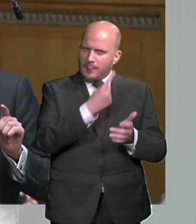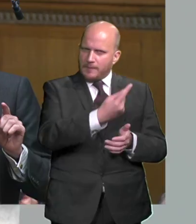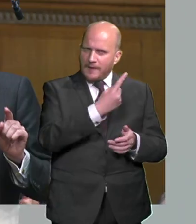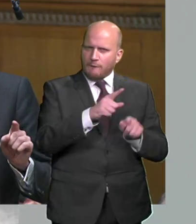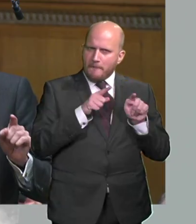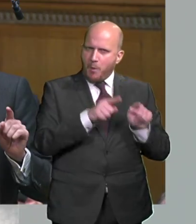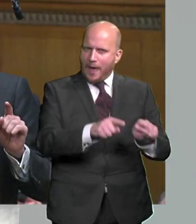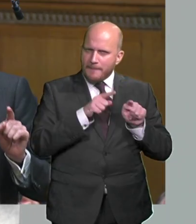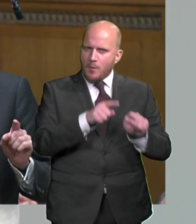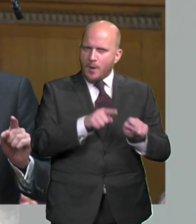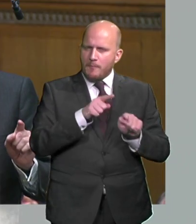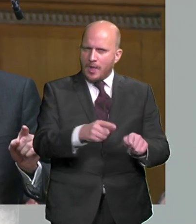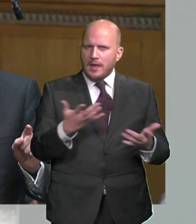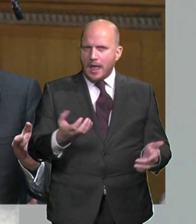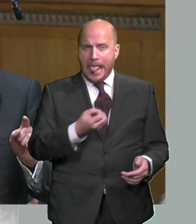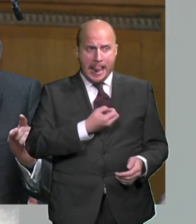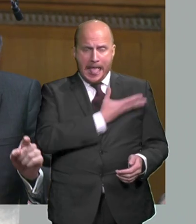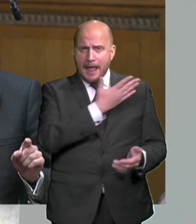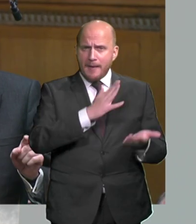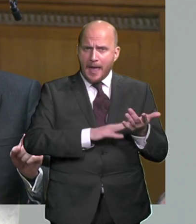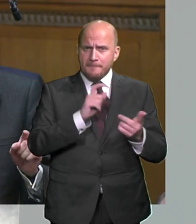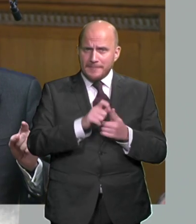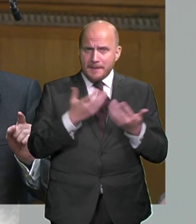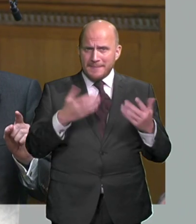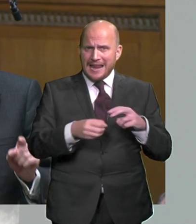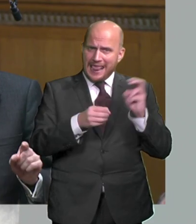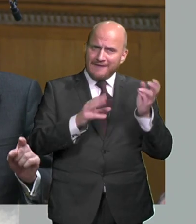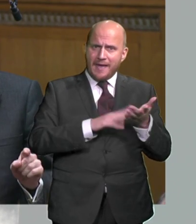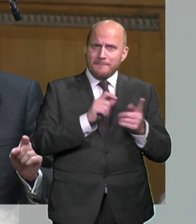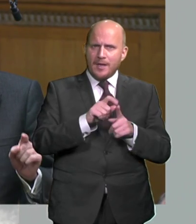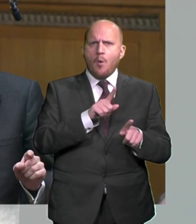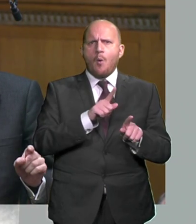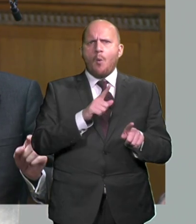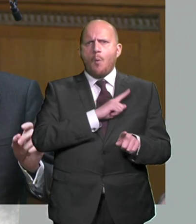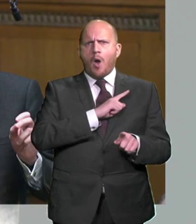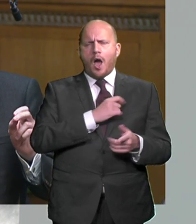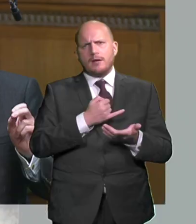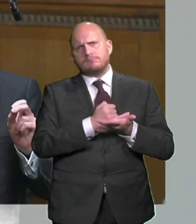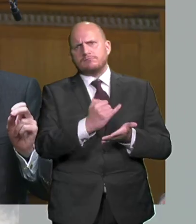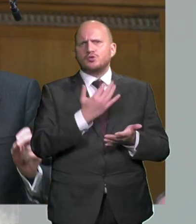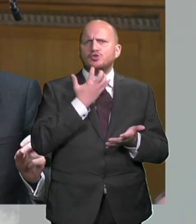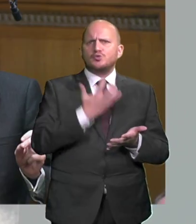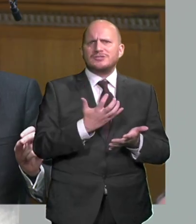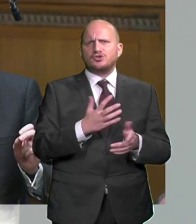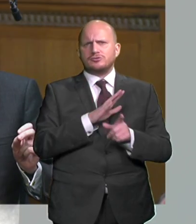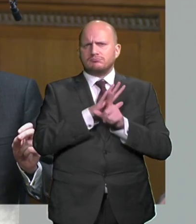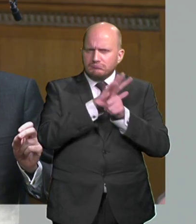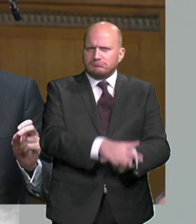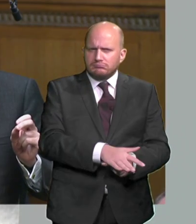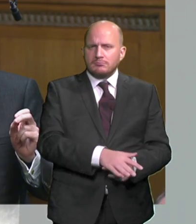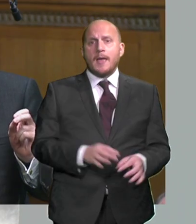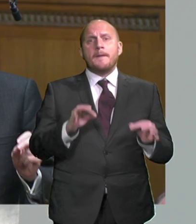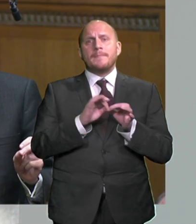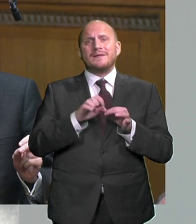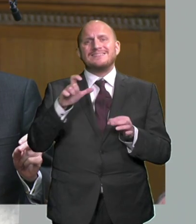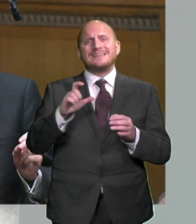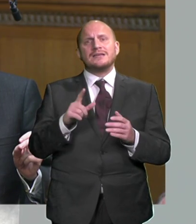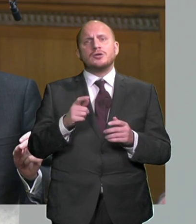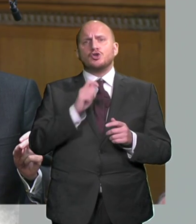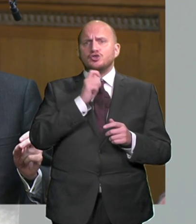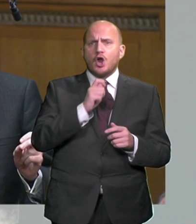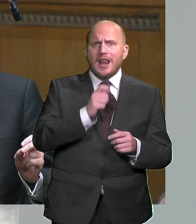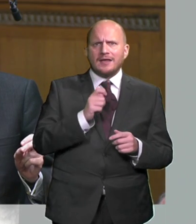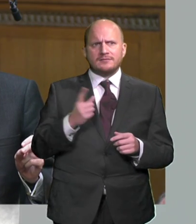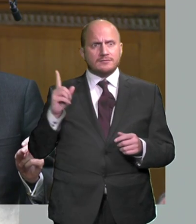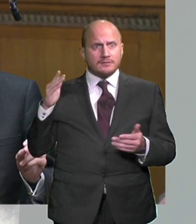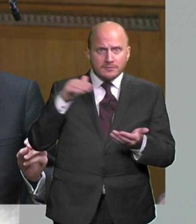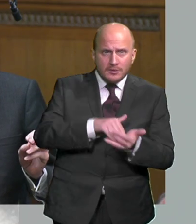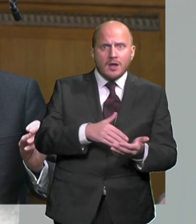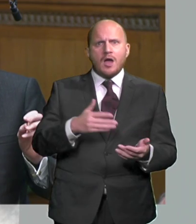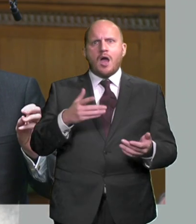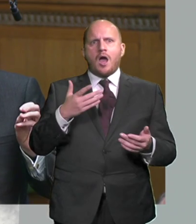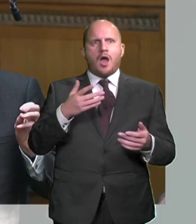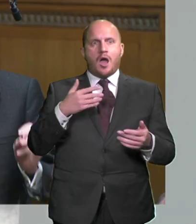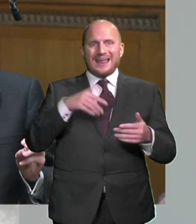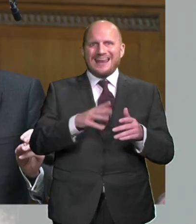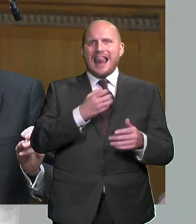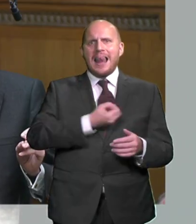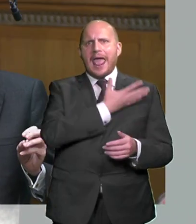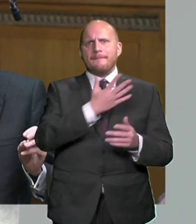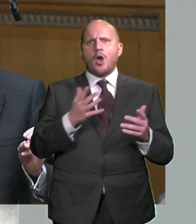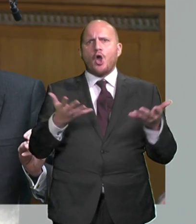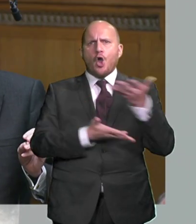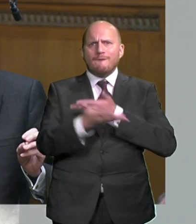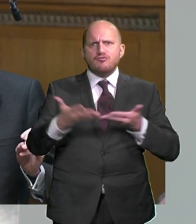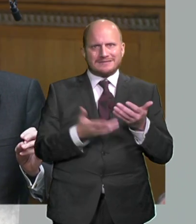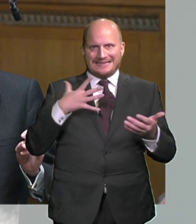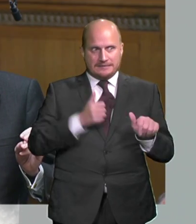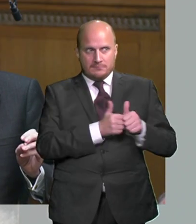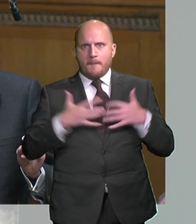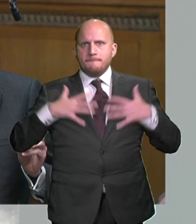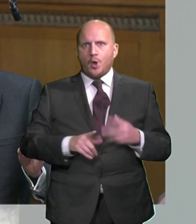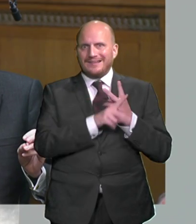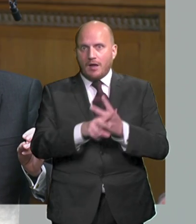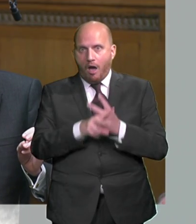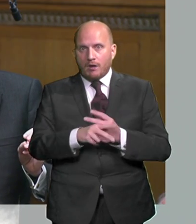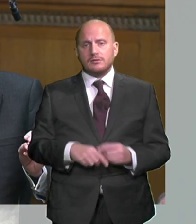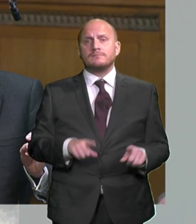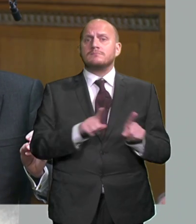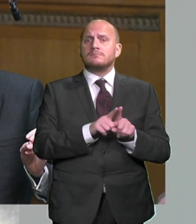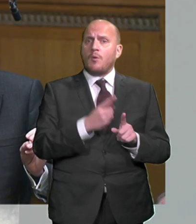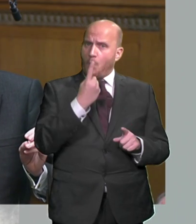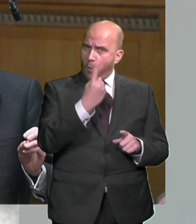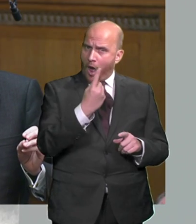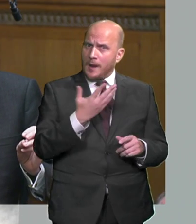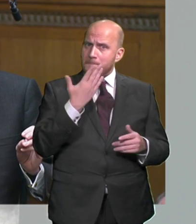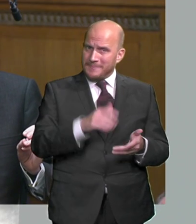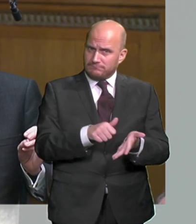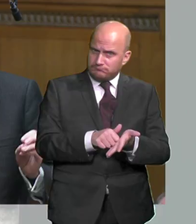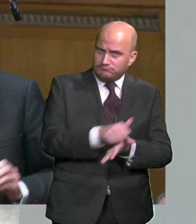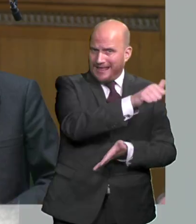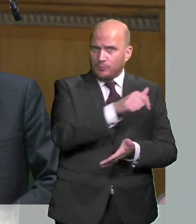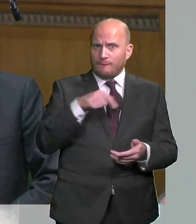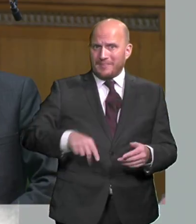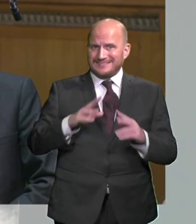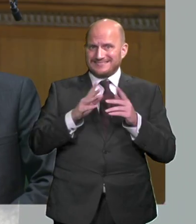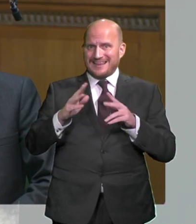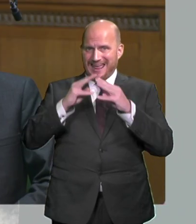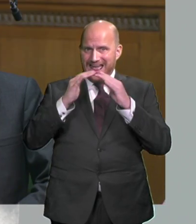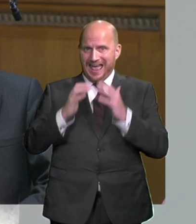A Labour Member of Parliament left Parliament because of antisemitic bullying; a distinguished BBC journalist needed bodyguards at Labour party conferences; and a current right honourable Labour Member was suspended from the service of this House for bullying.